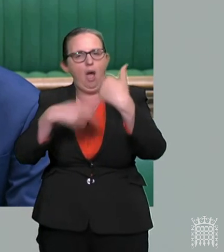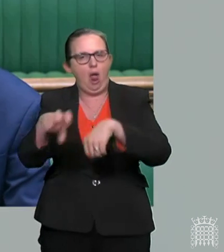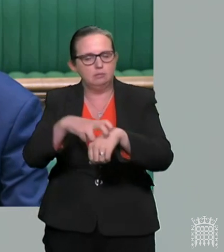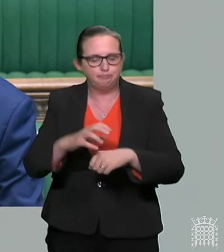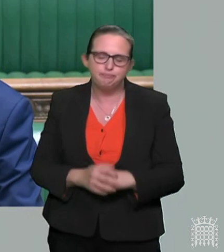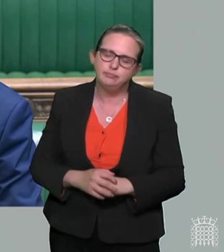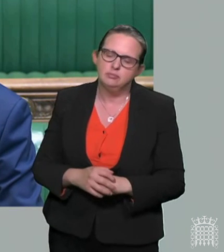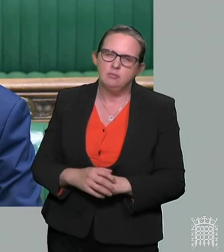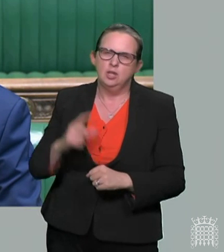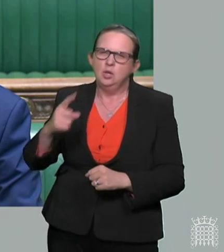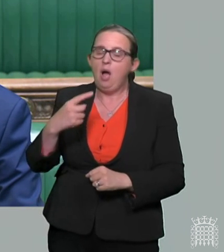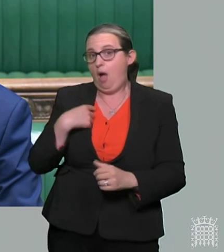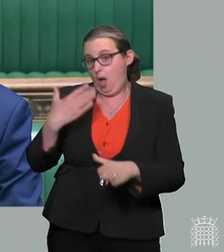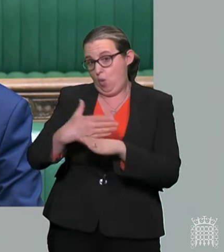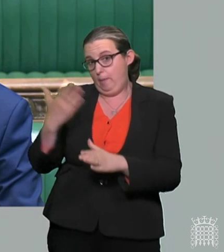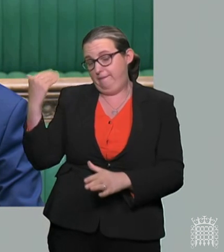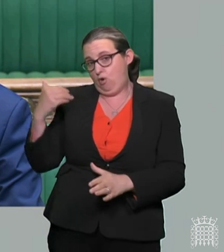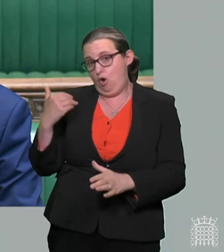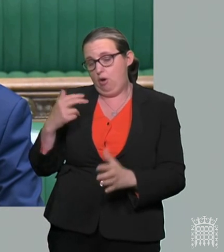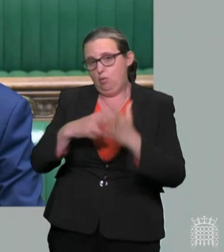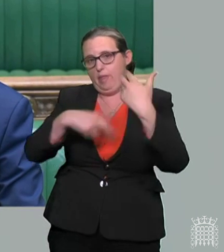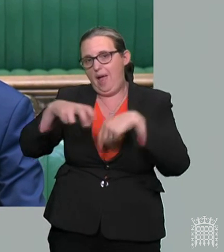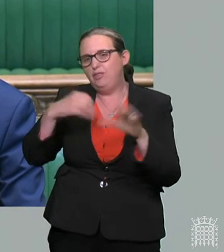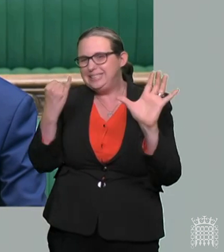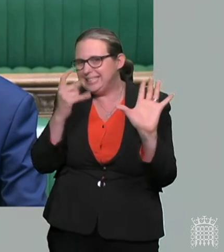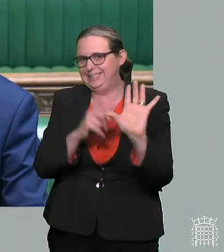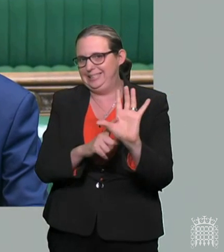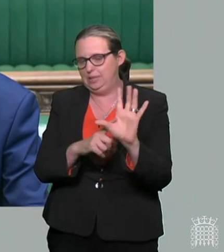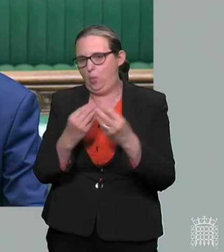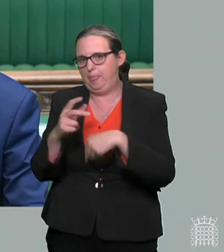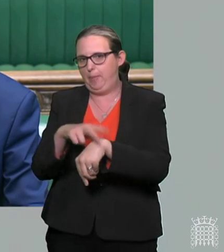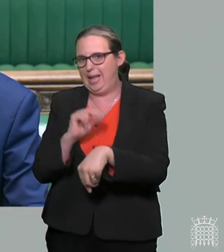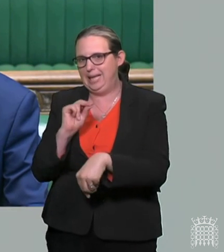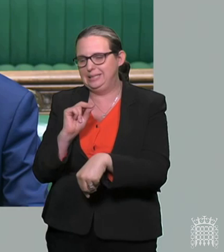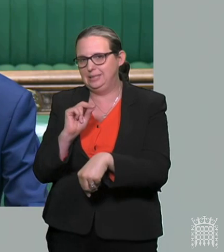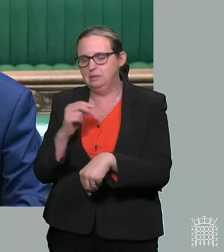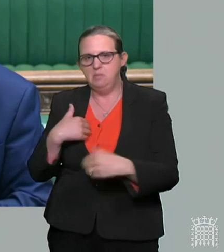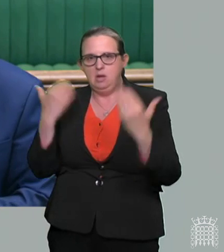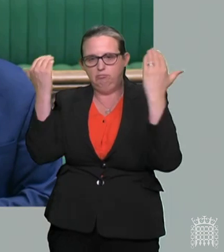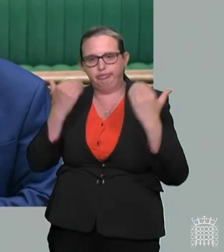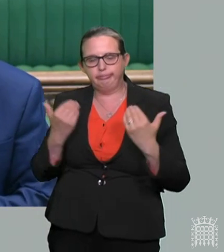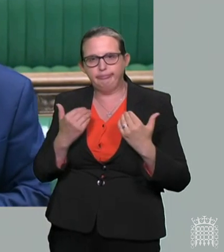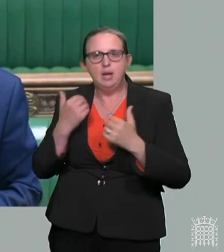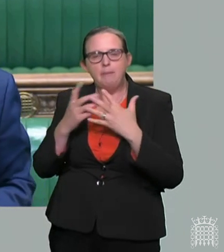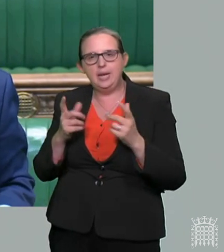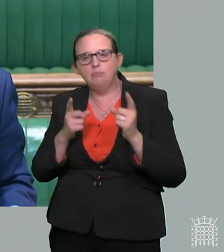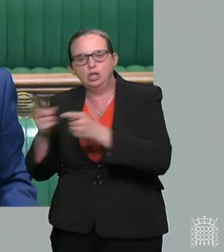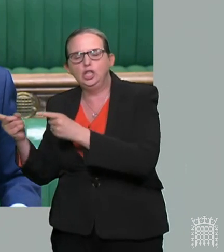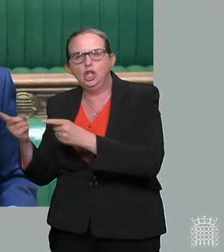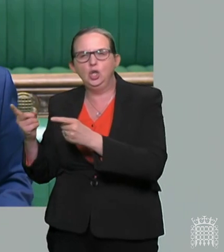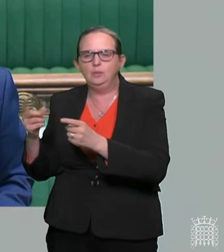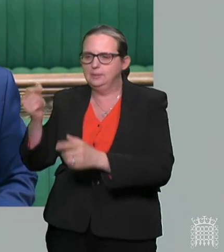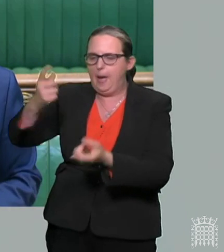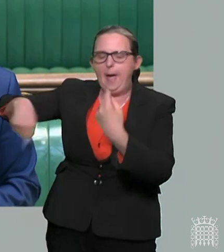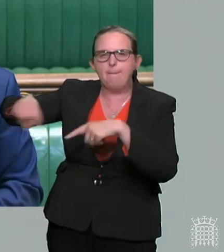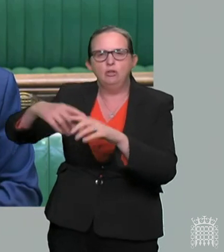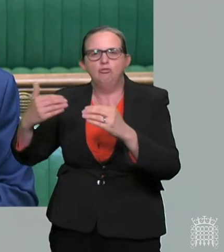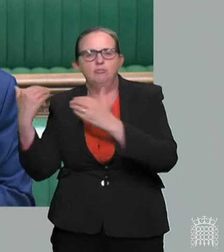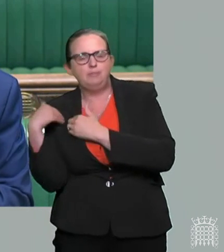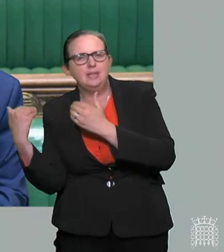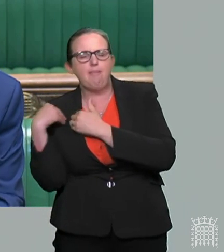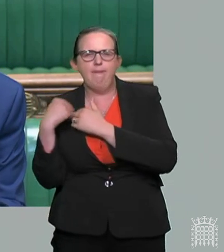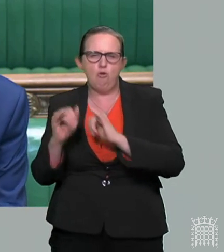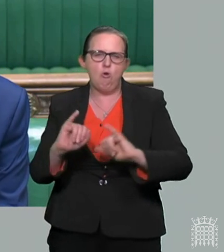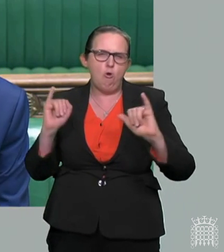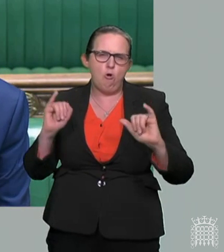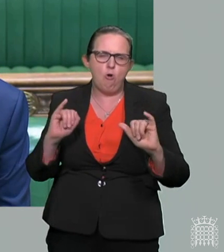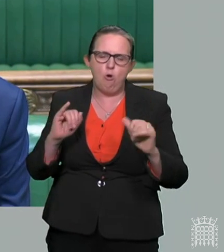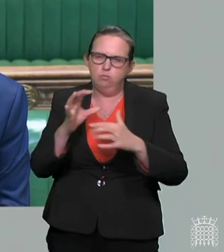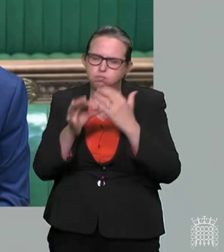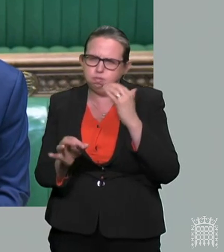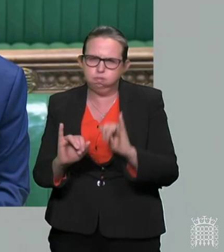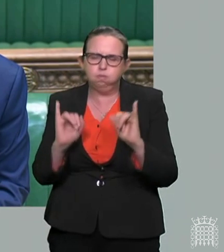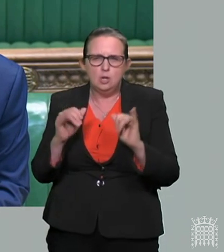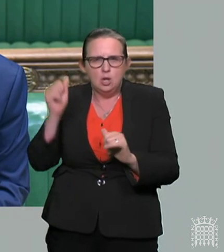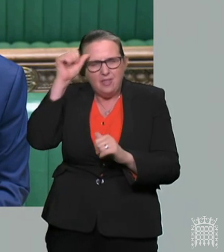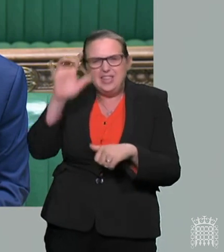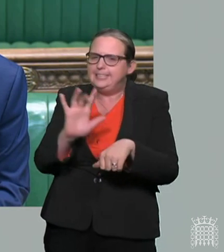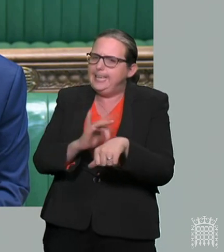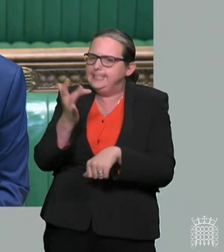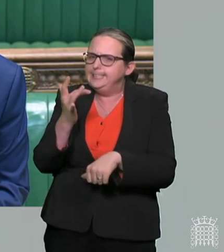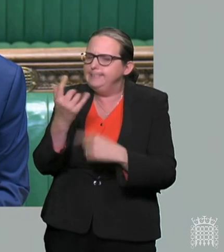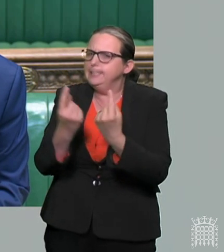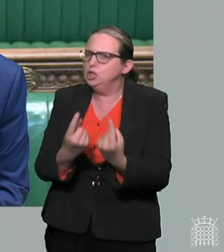I worked in Northern Ireland for six years with the Policing Board and the police and I have prosecuted terrorists as the Director of Public Prosecutions, so I know how difficult and sensitive the issue is.